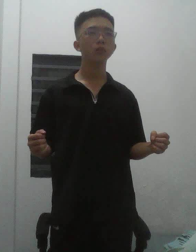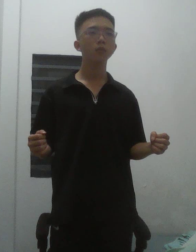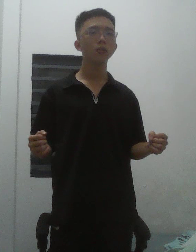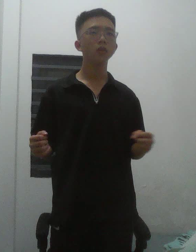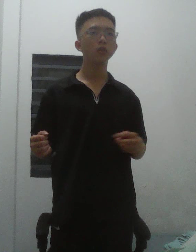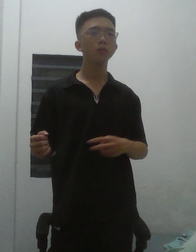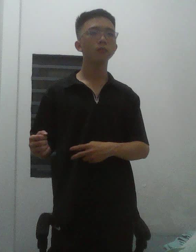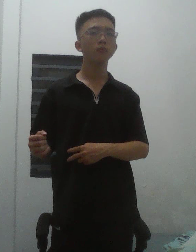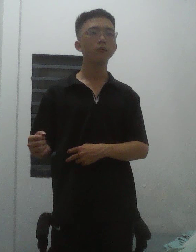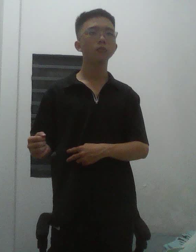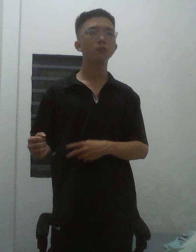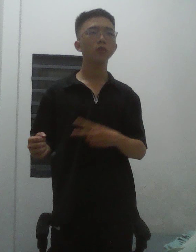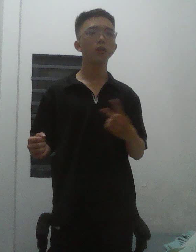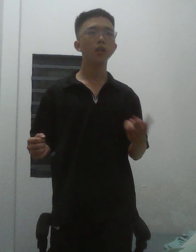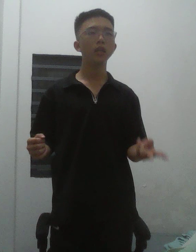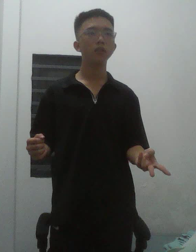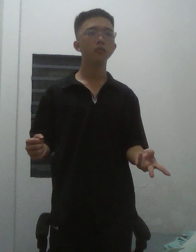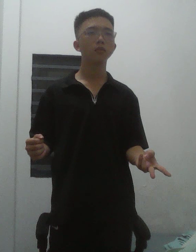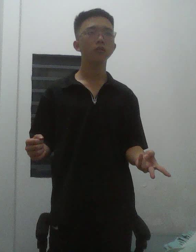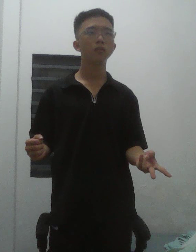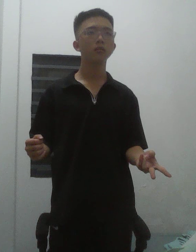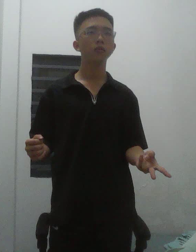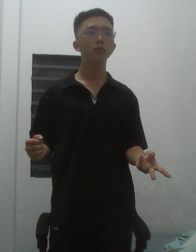it